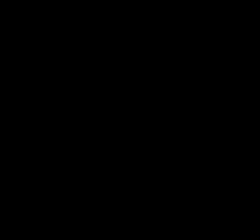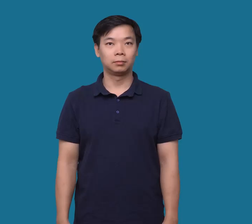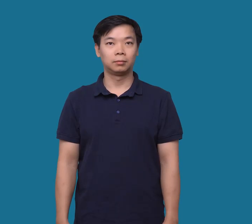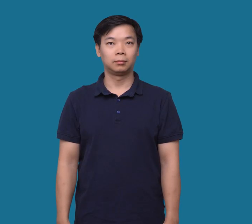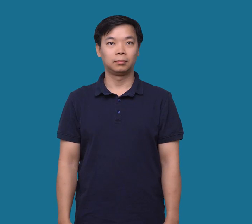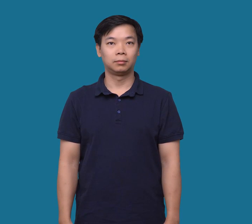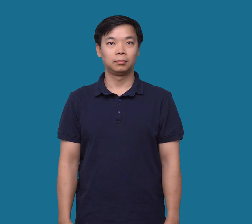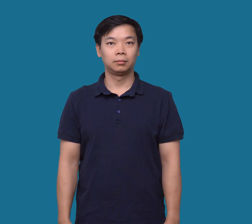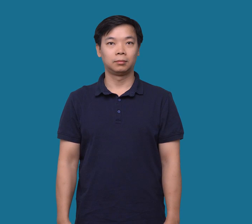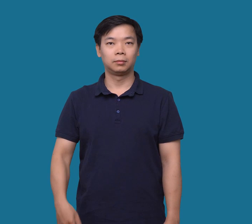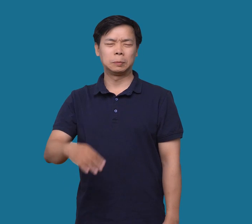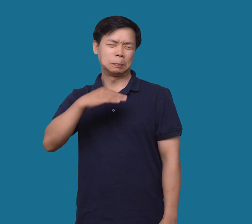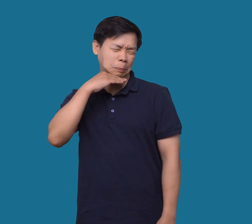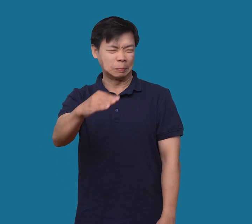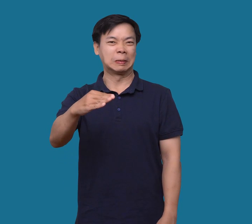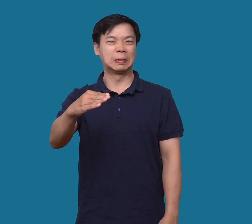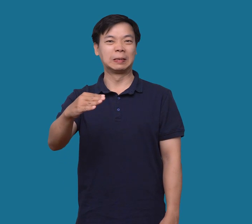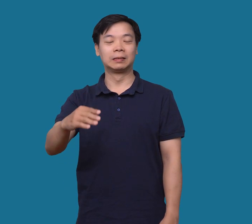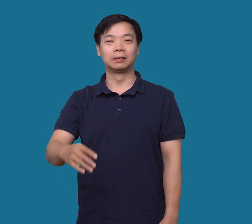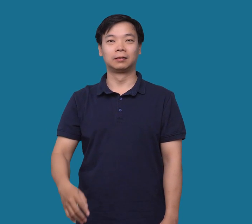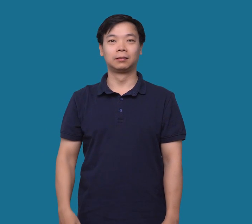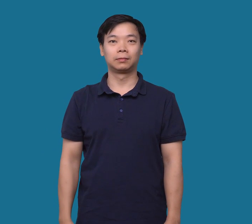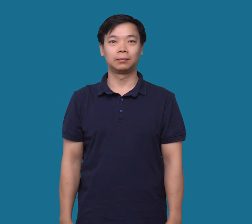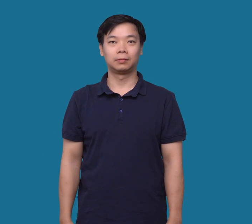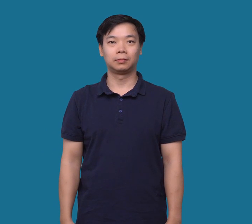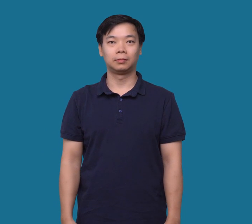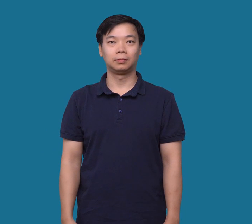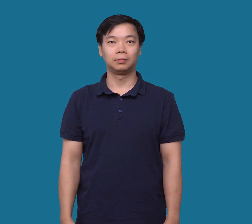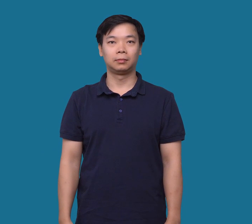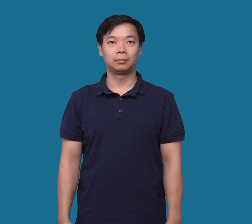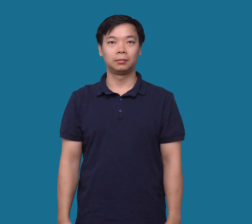trắng muốt